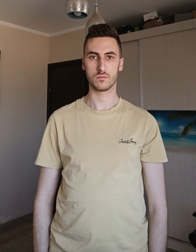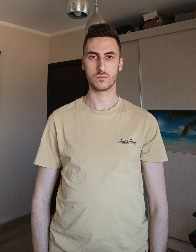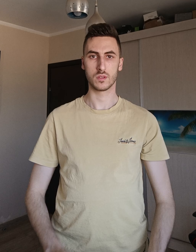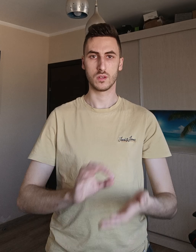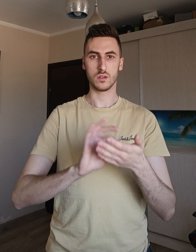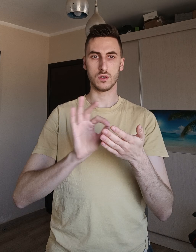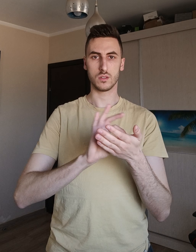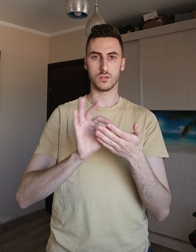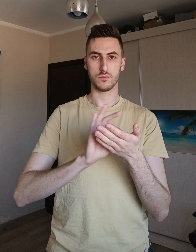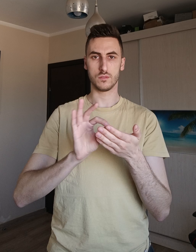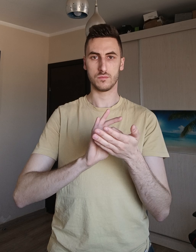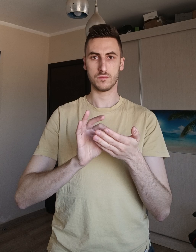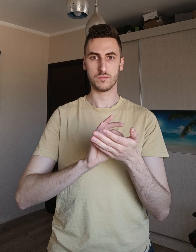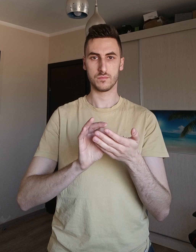לכתוב